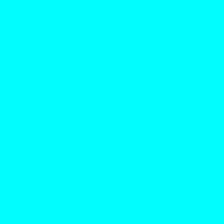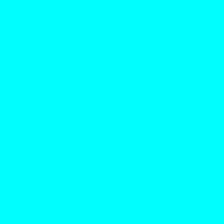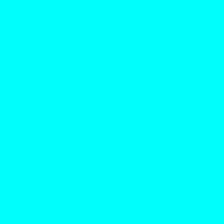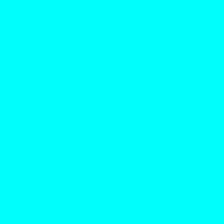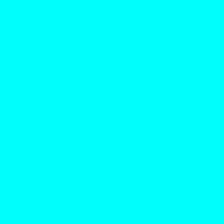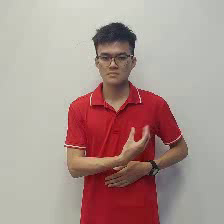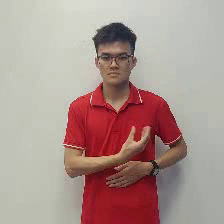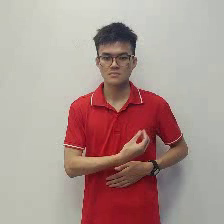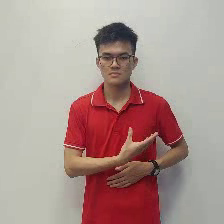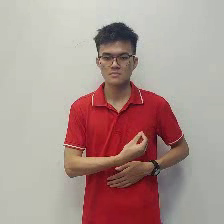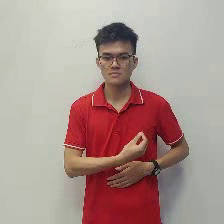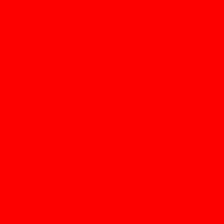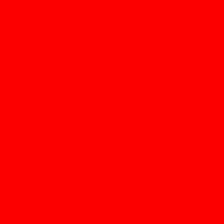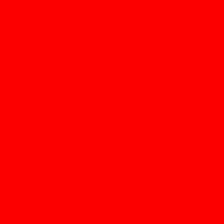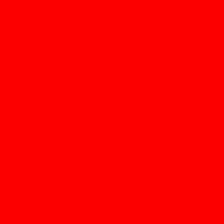Xúc động